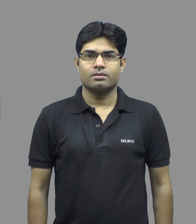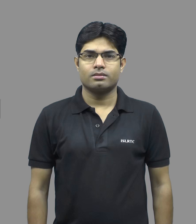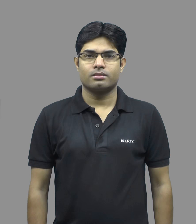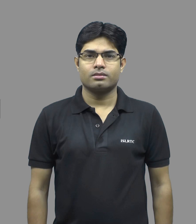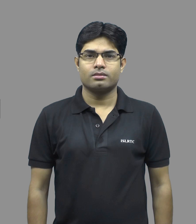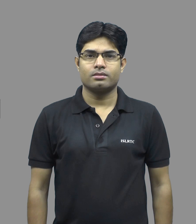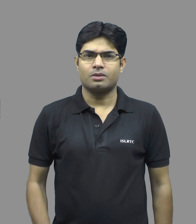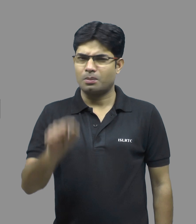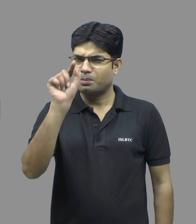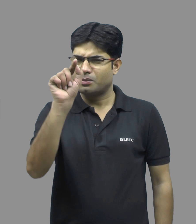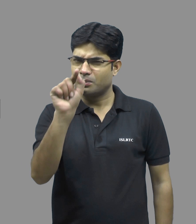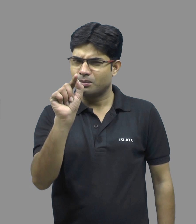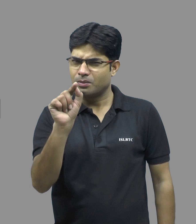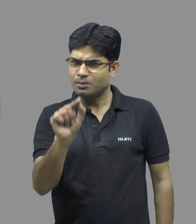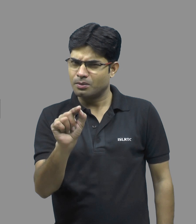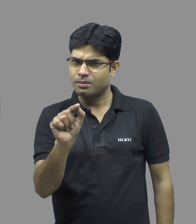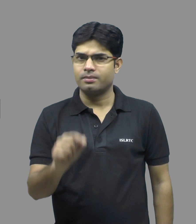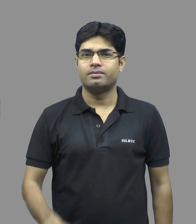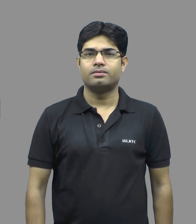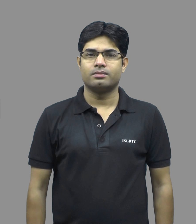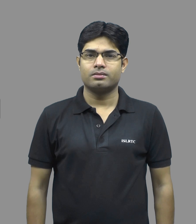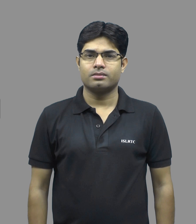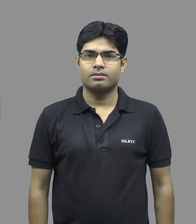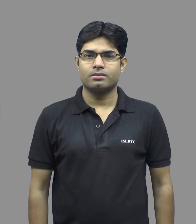List Points